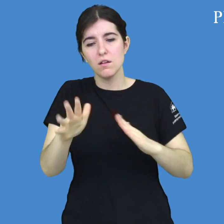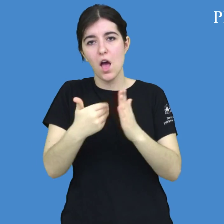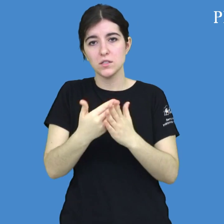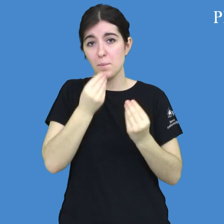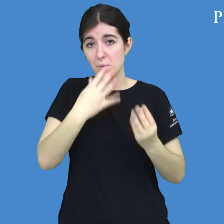hasta